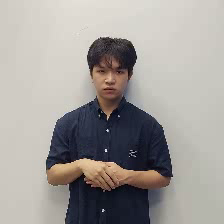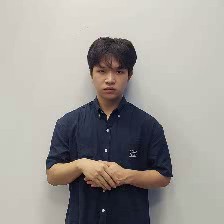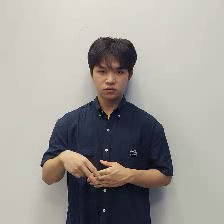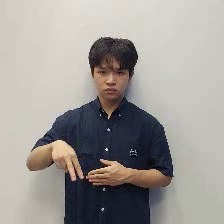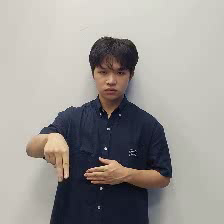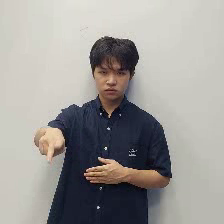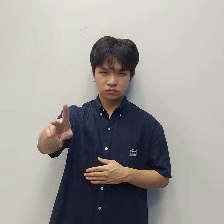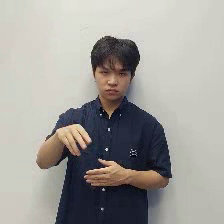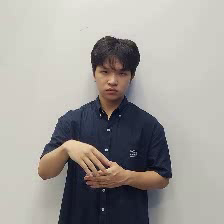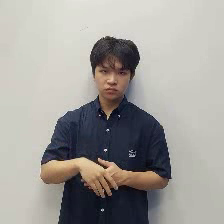Đi